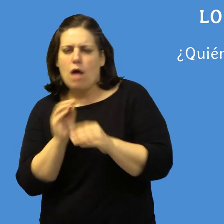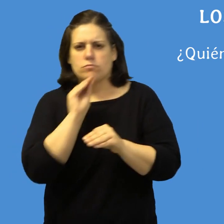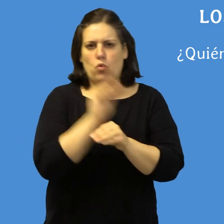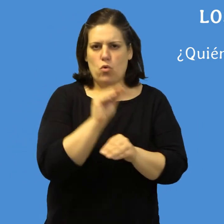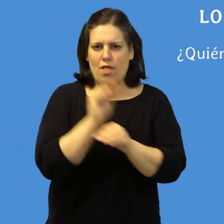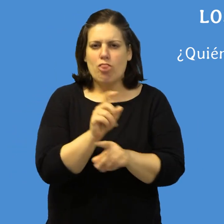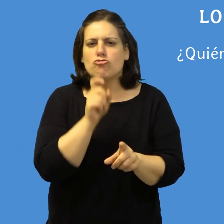cuidar